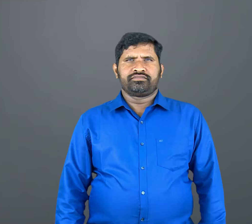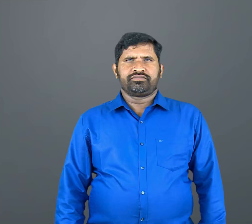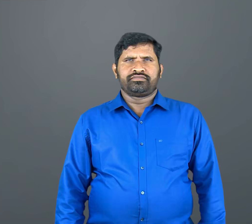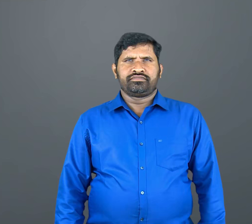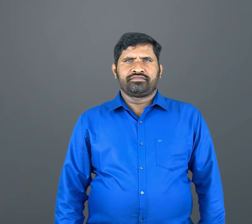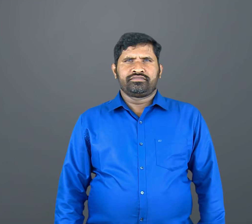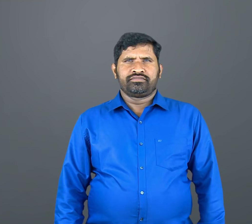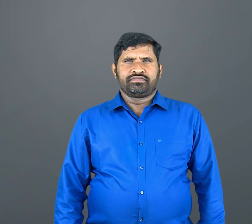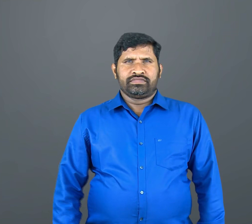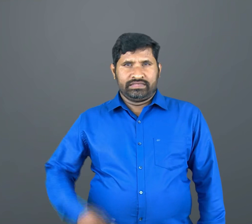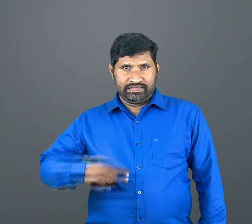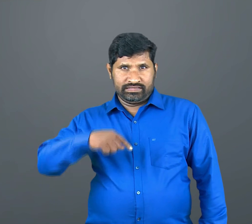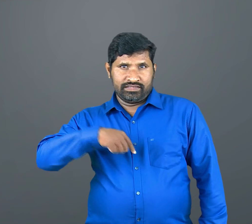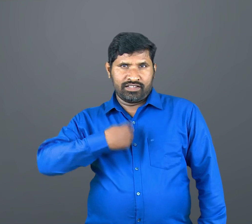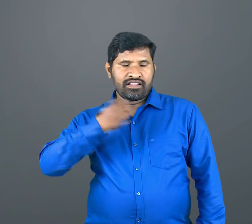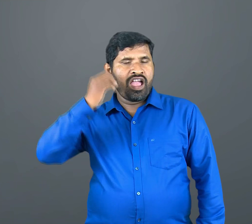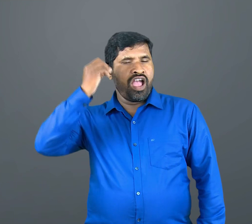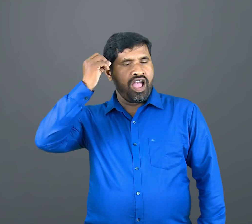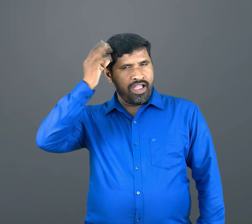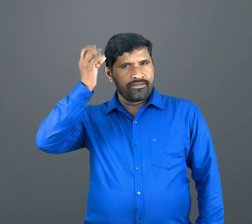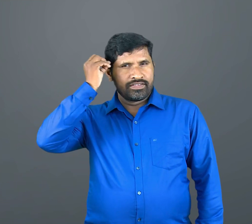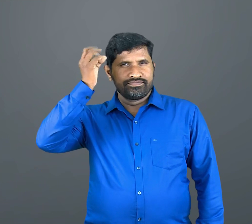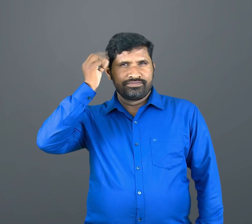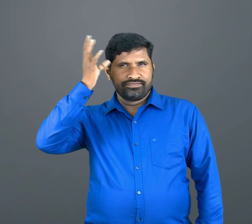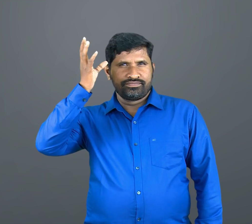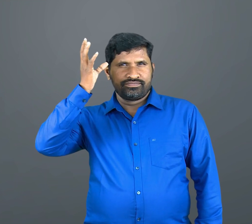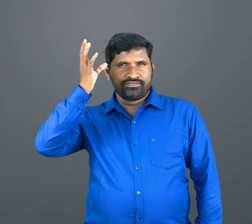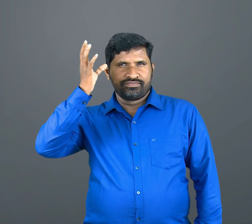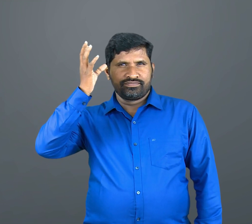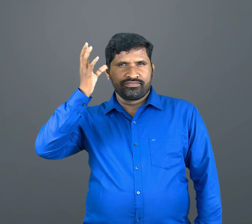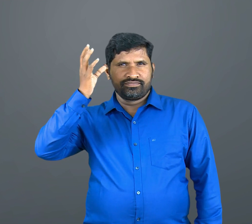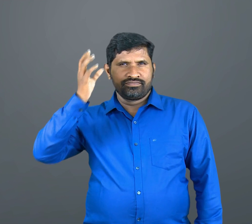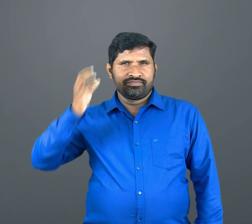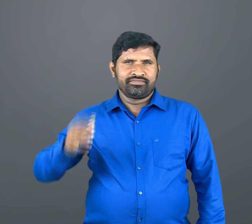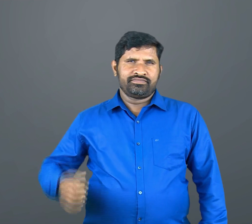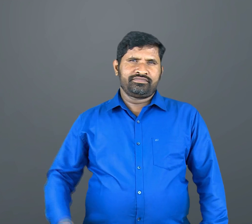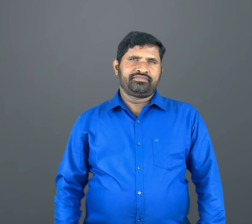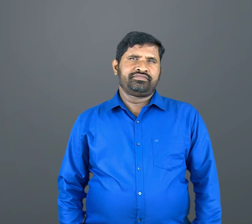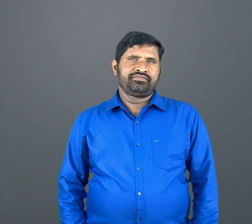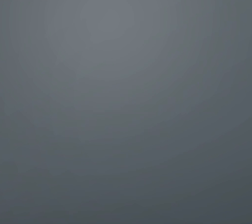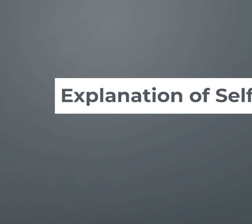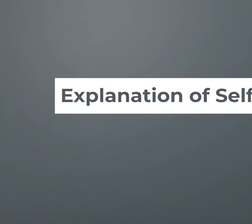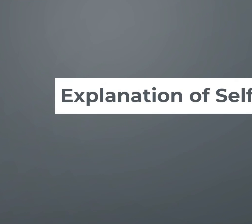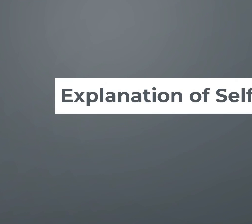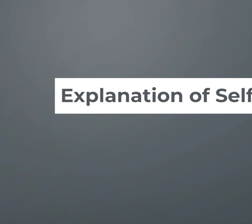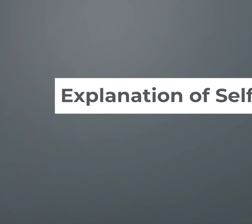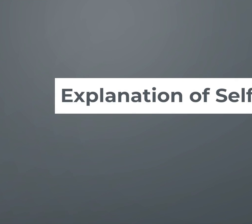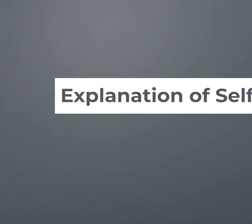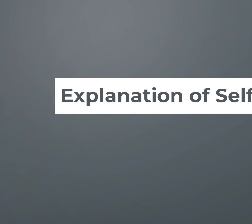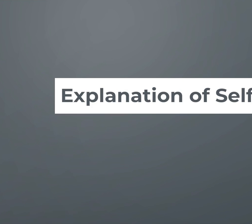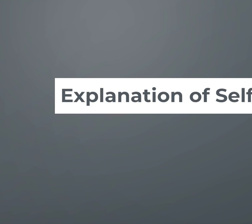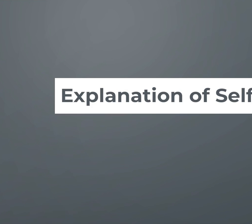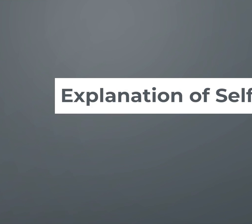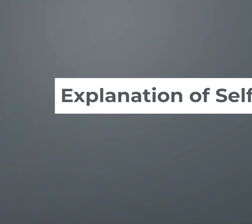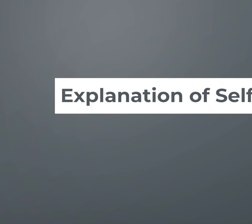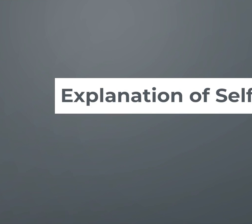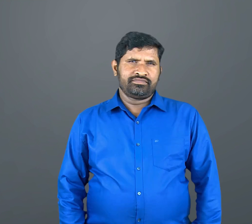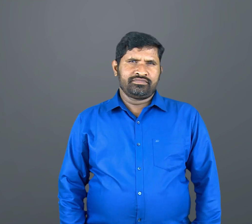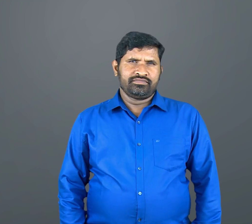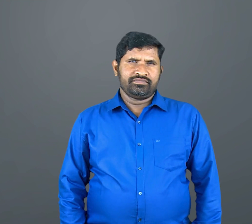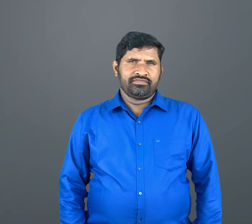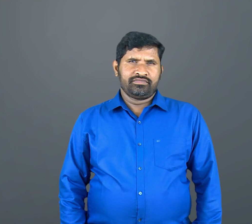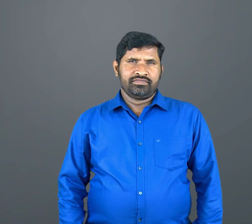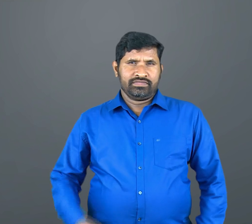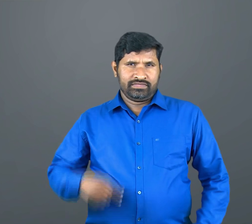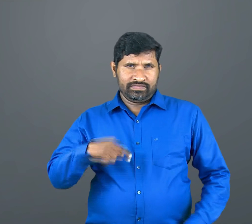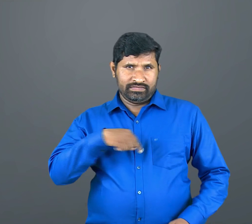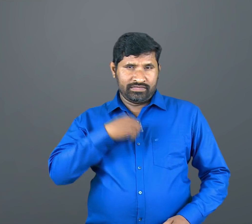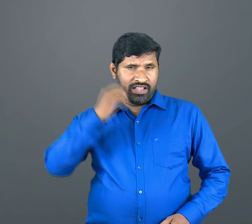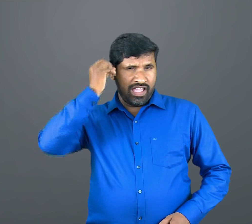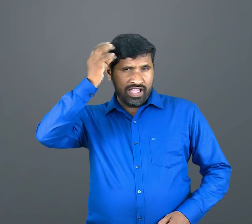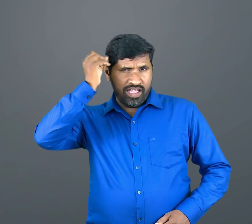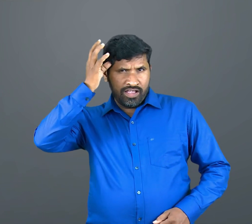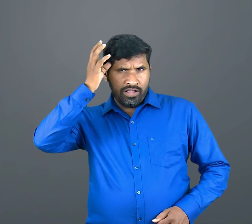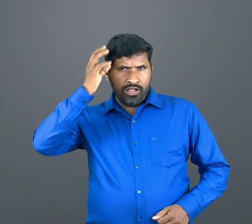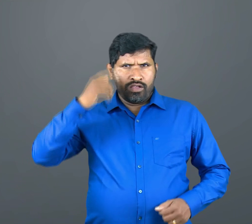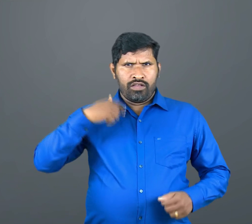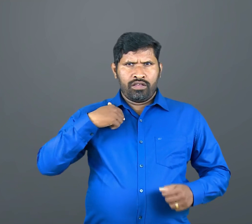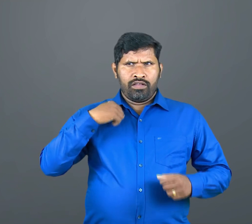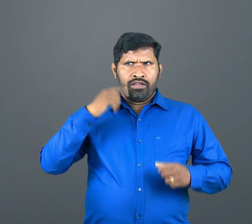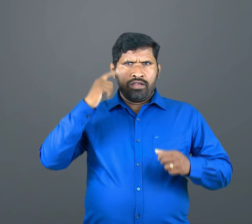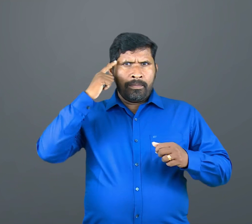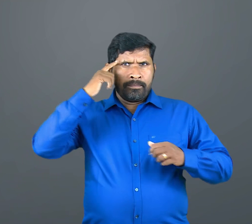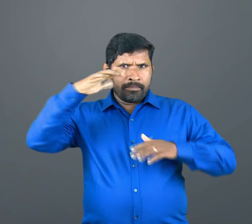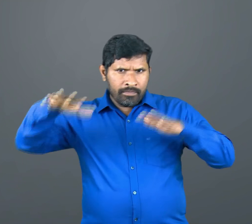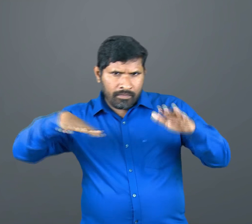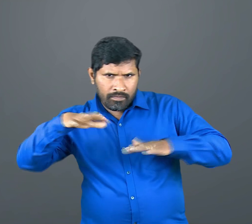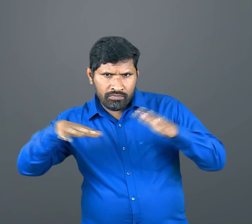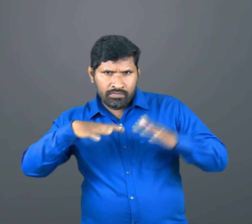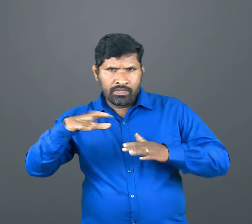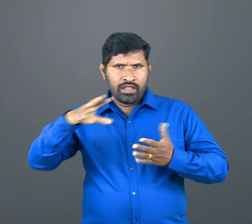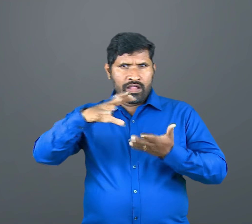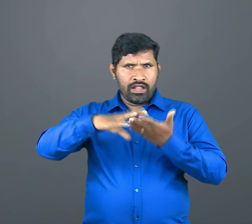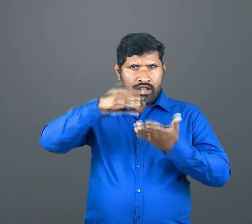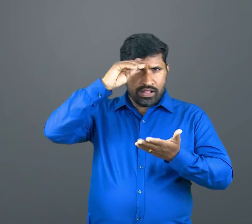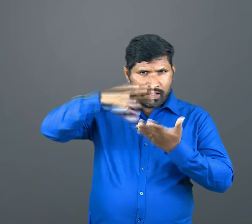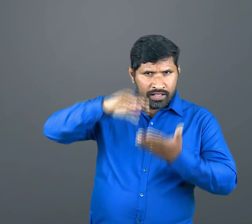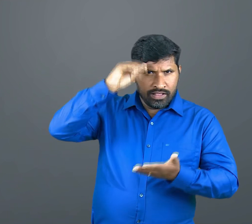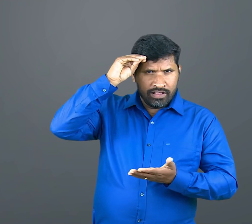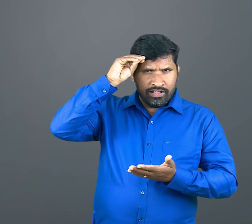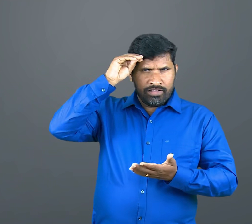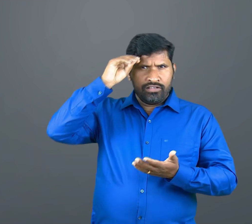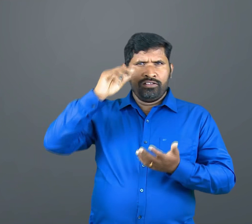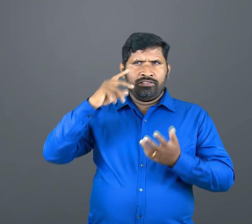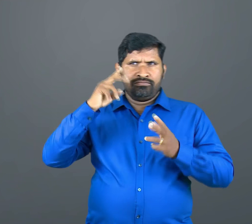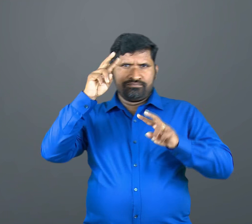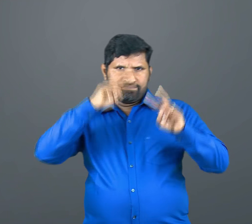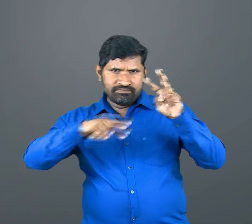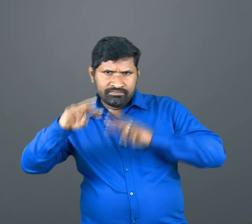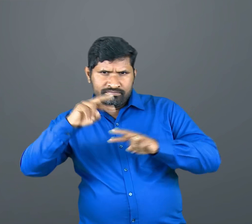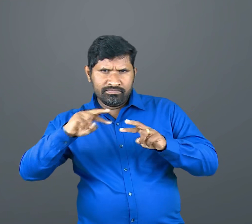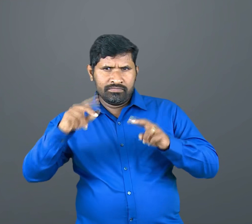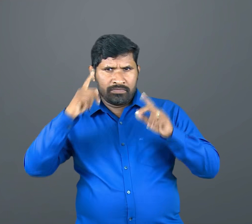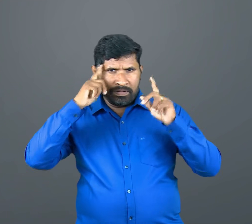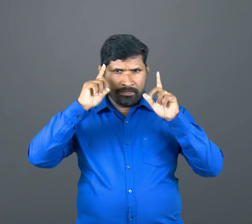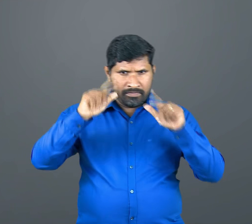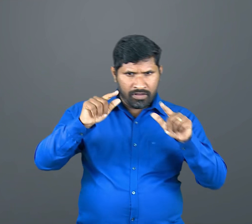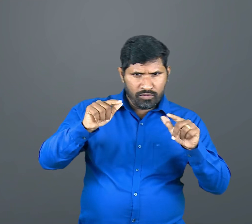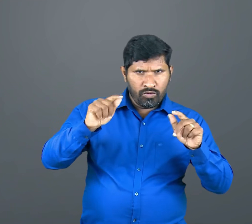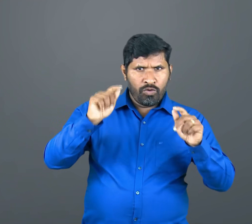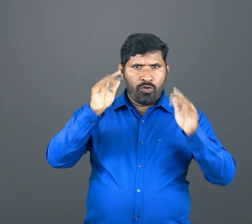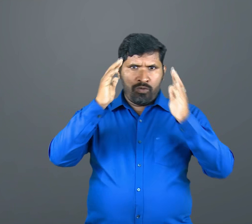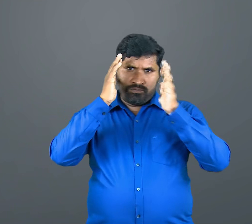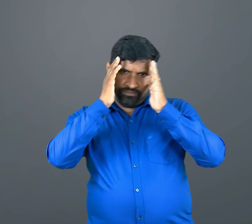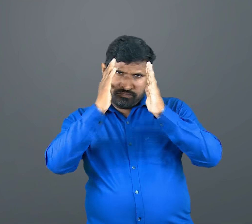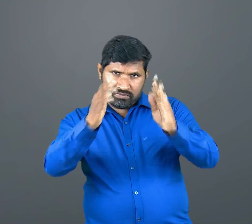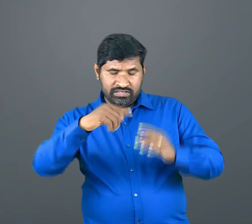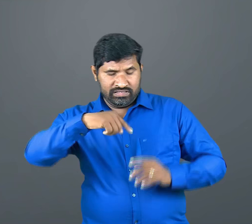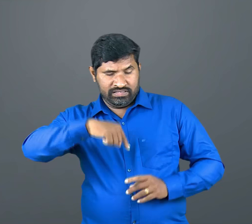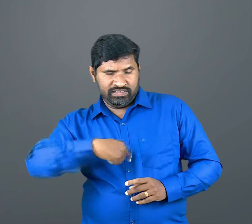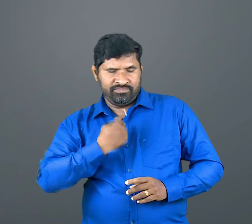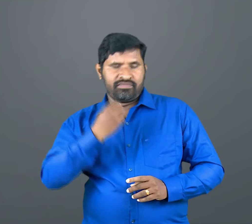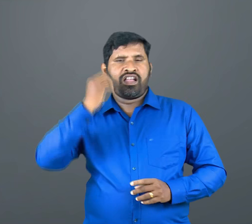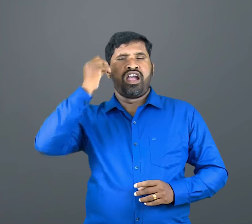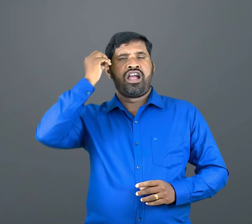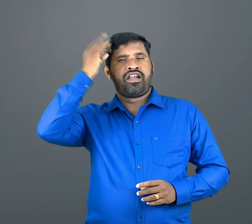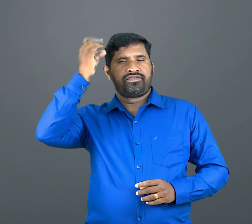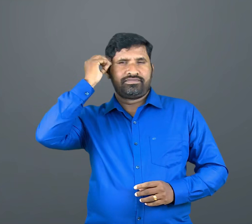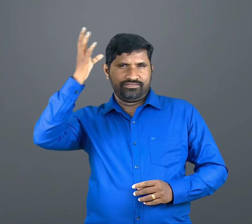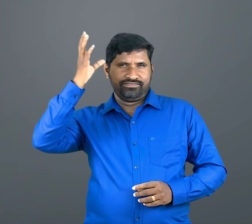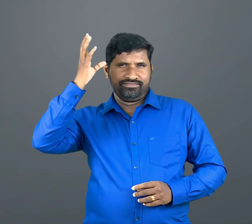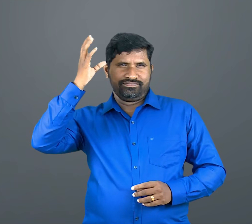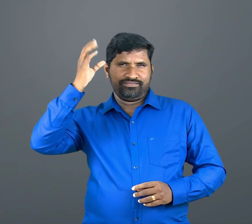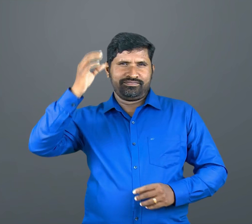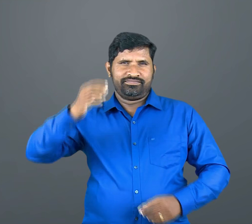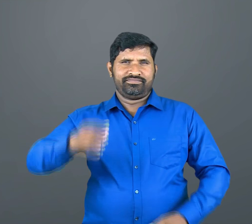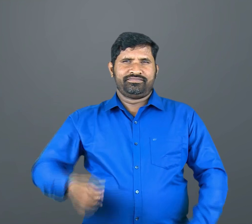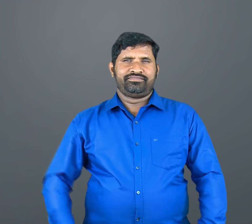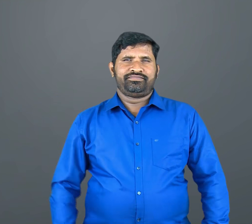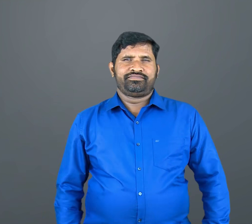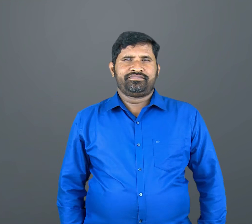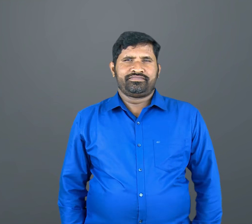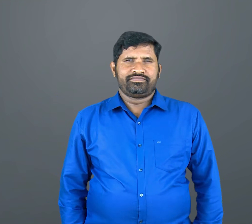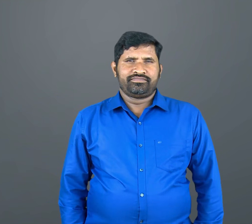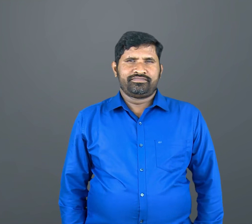Self awareness